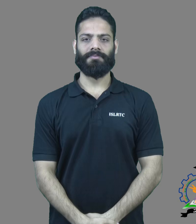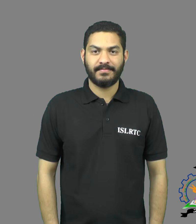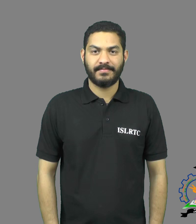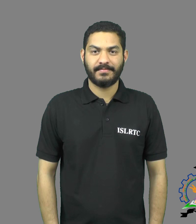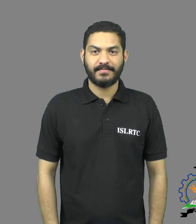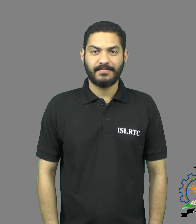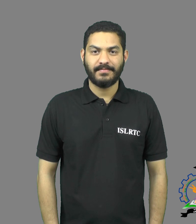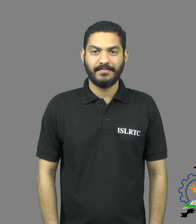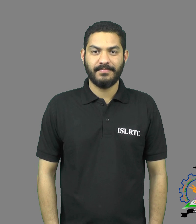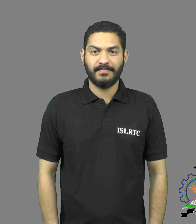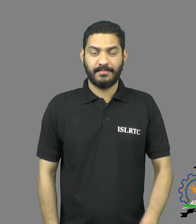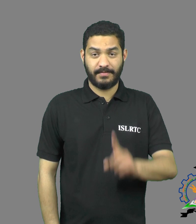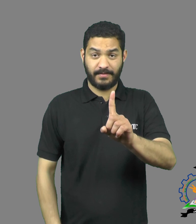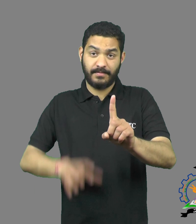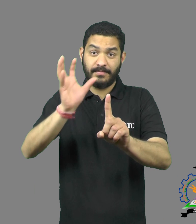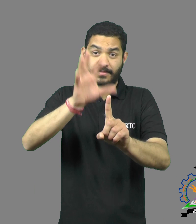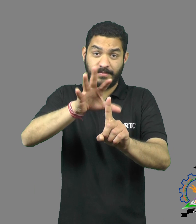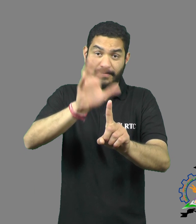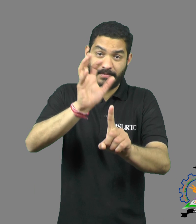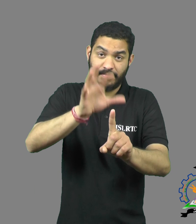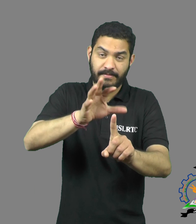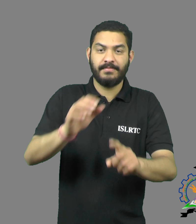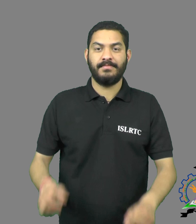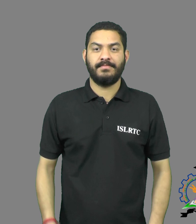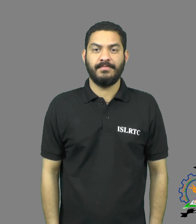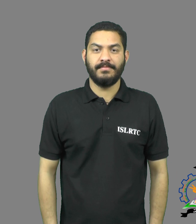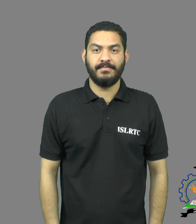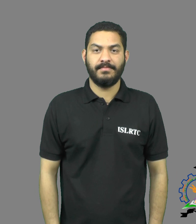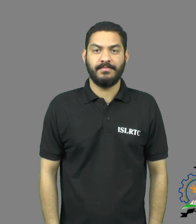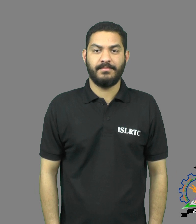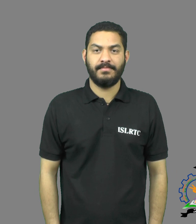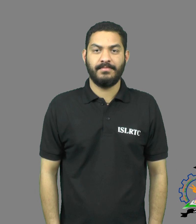Castigate